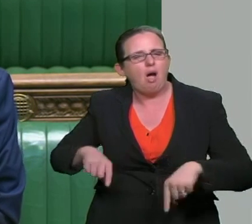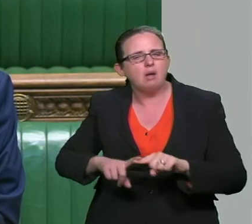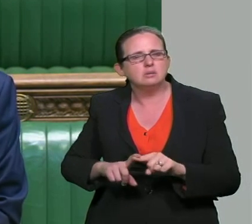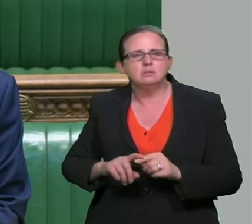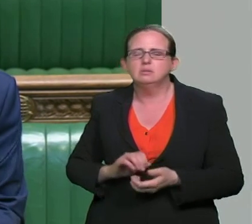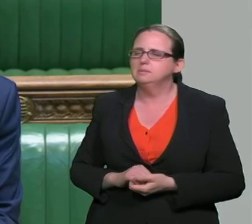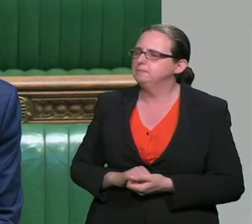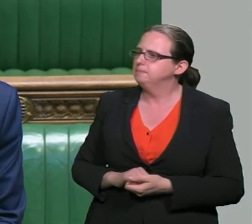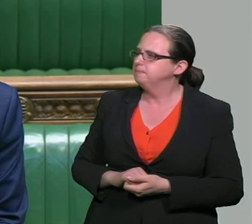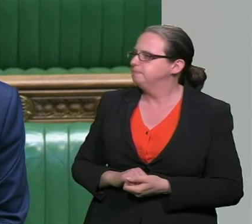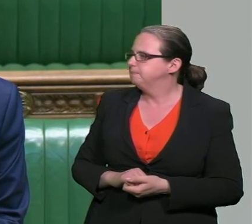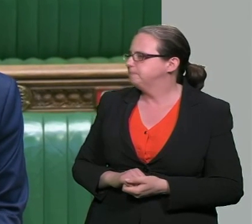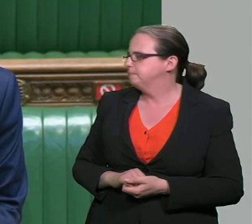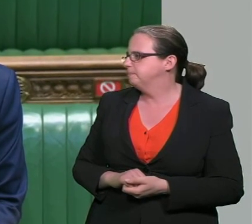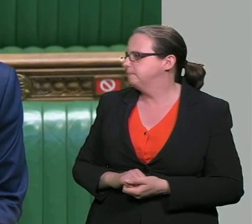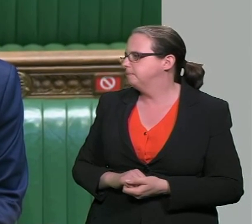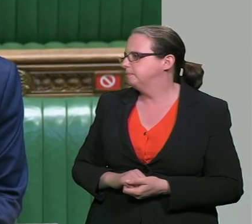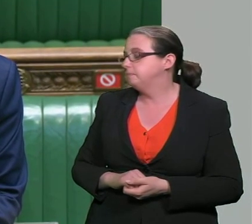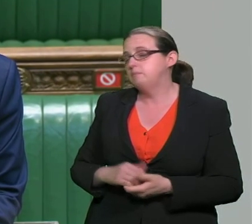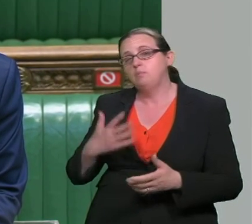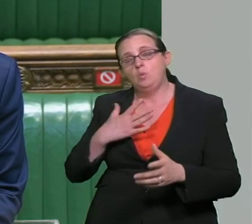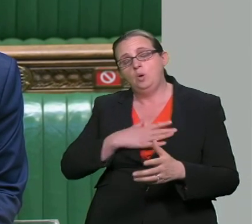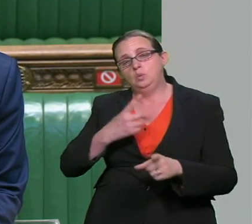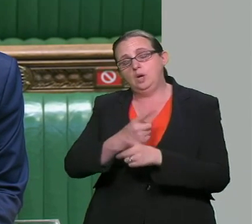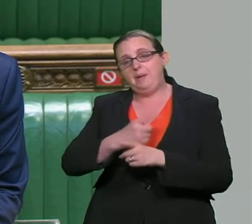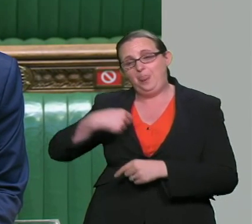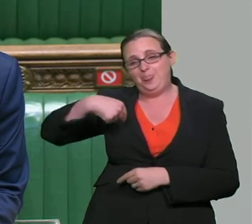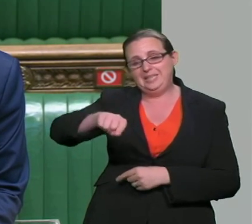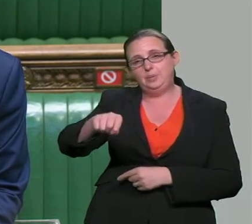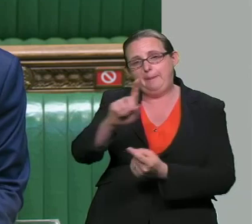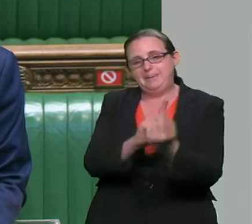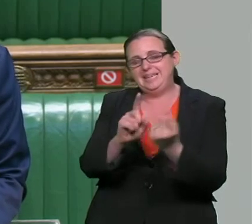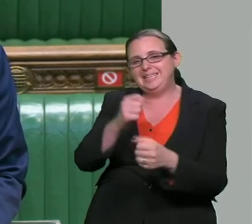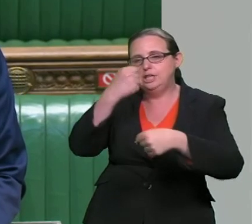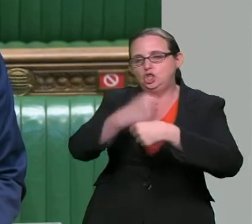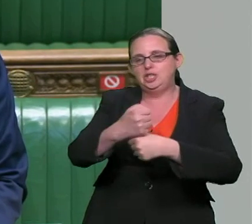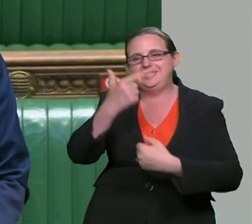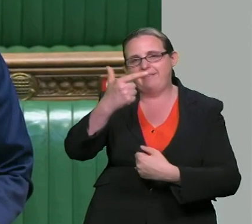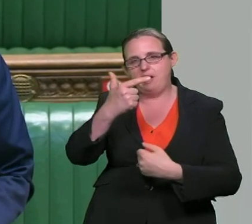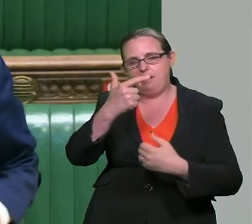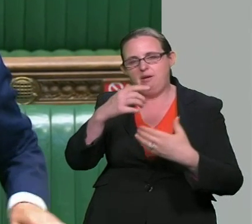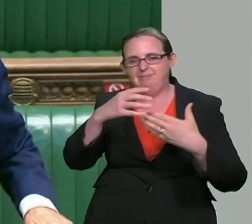I now want to turn to this week’s G7, which will be the first major summit since the recovery.